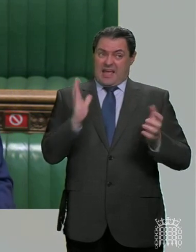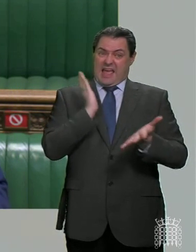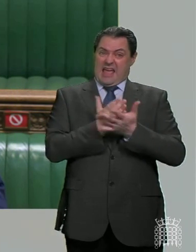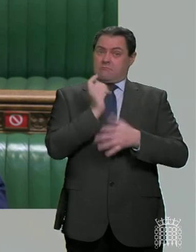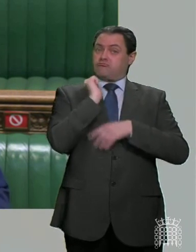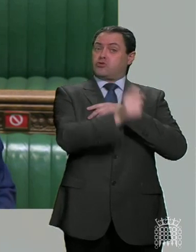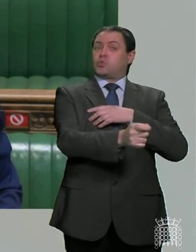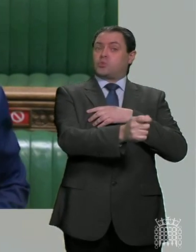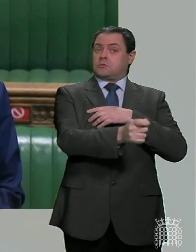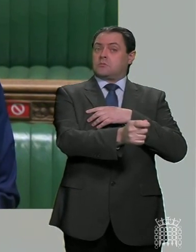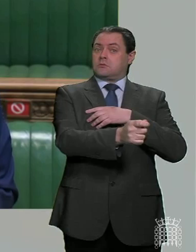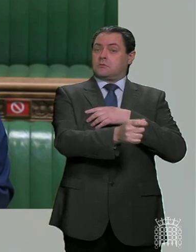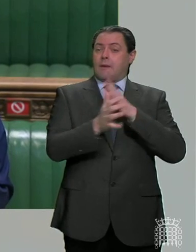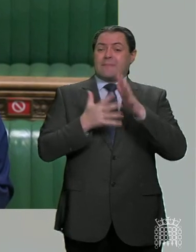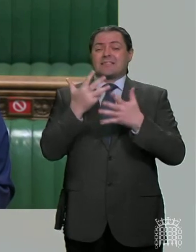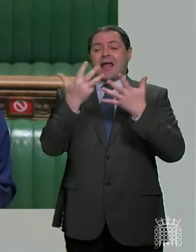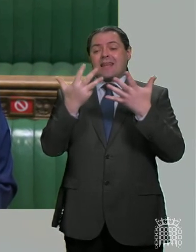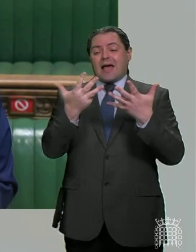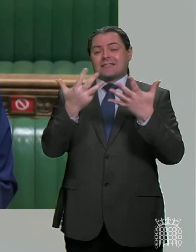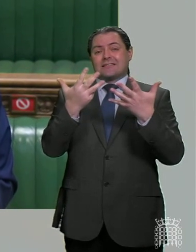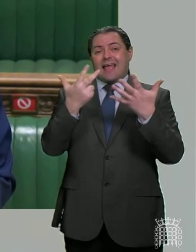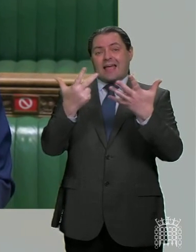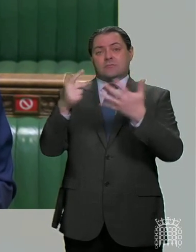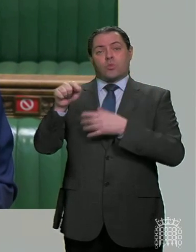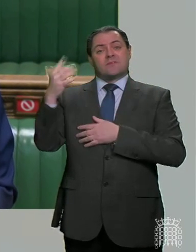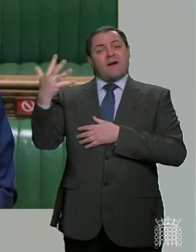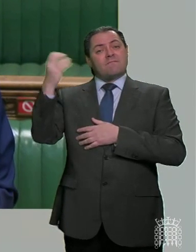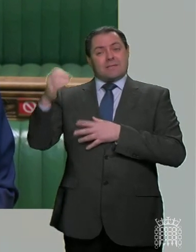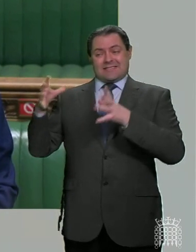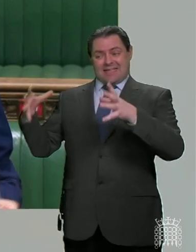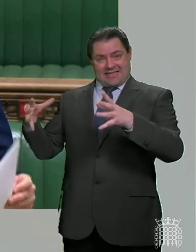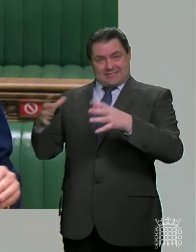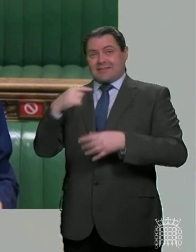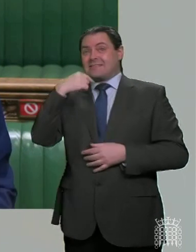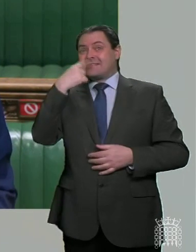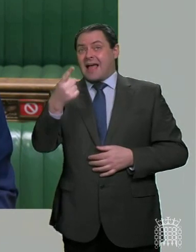Put the other way, 98.5% of reported rapes do not lead to a prosecution.